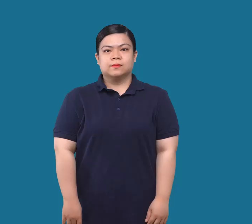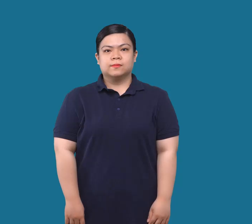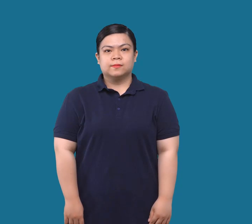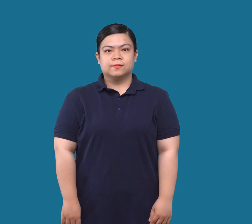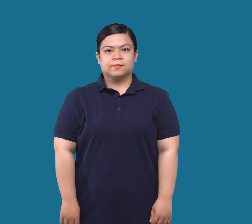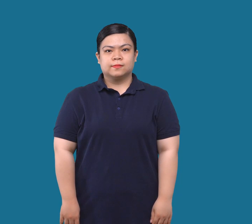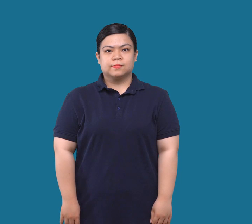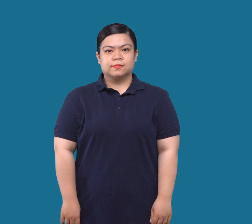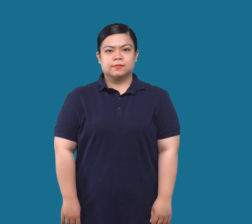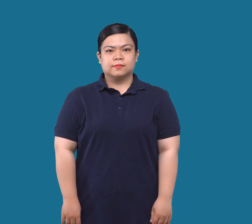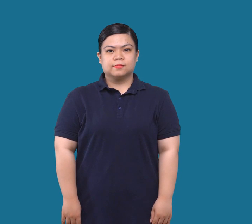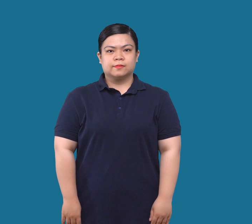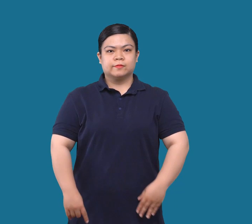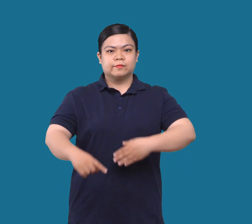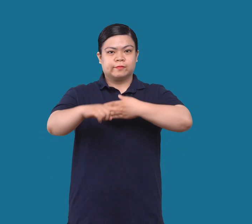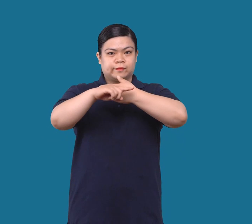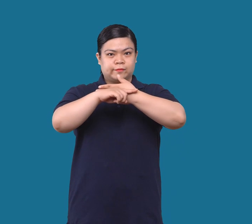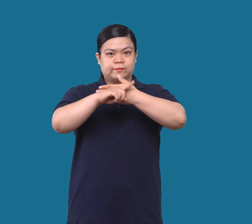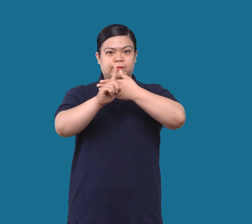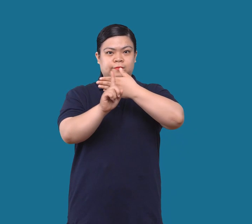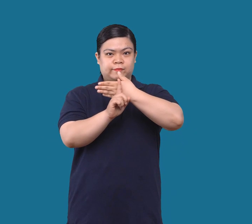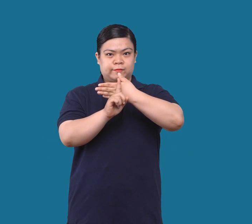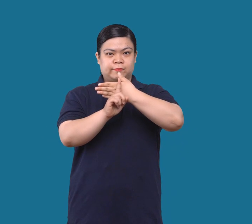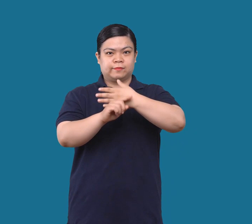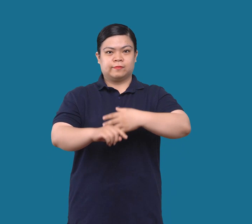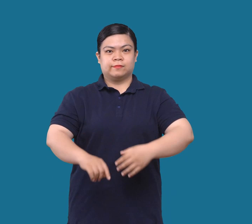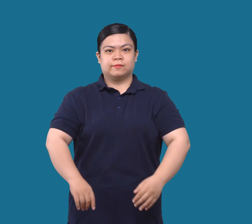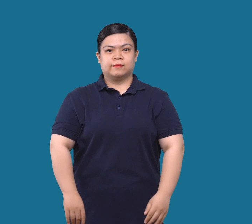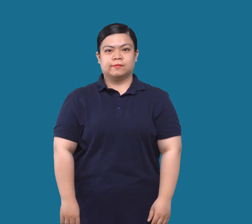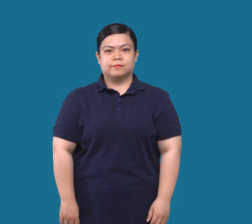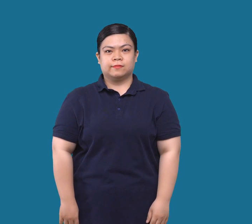phòng y tế